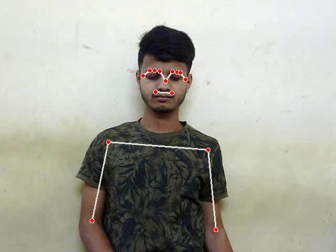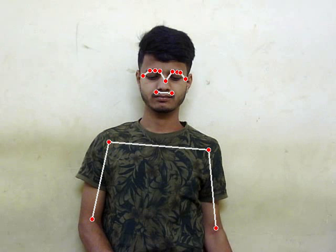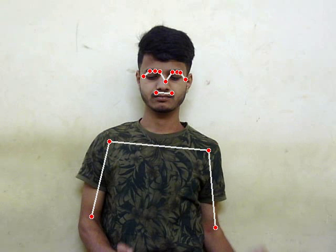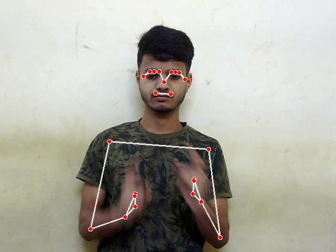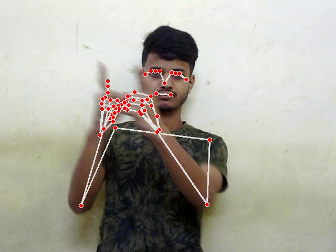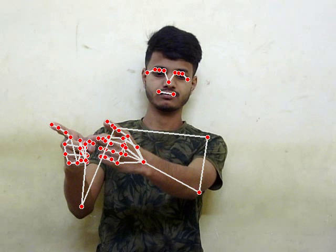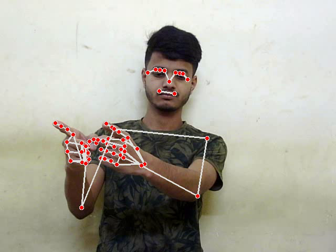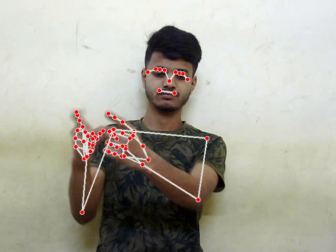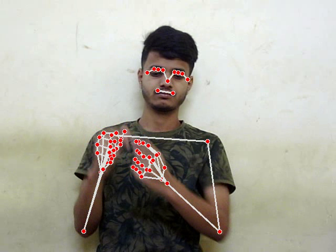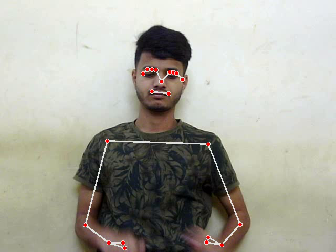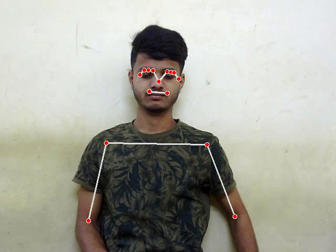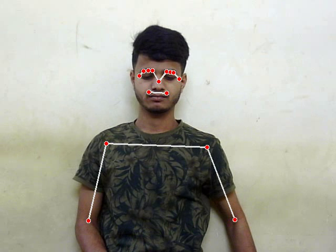go